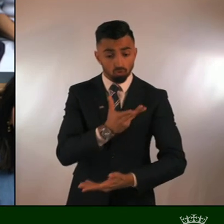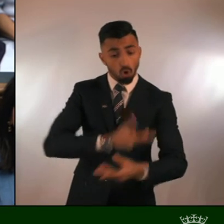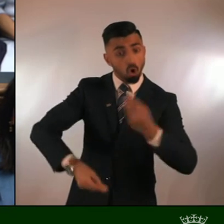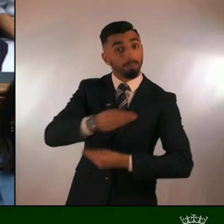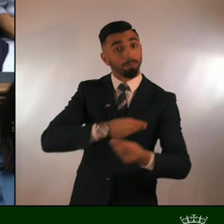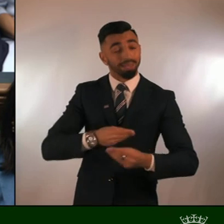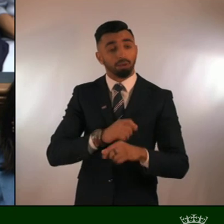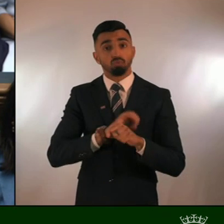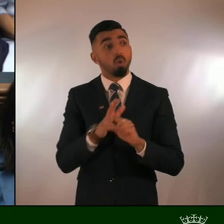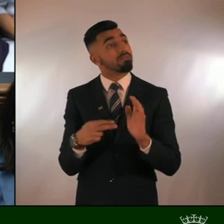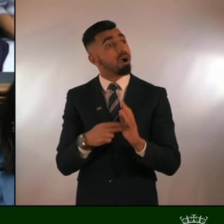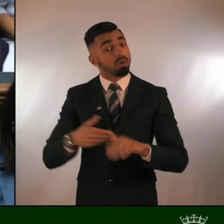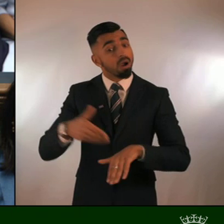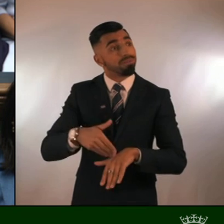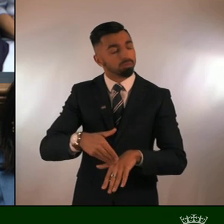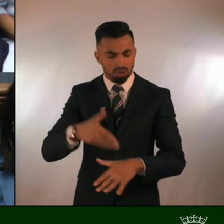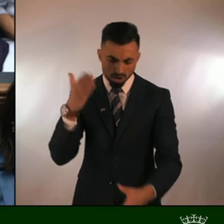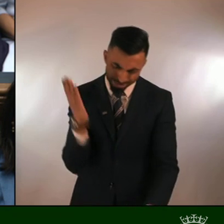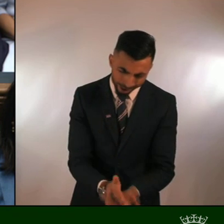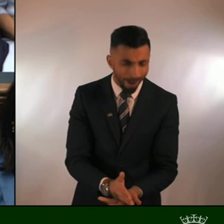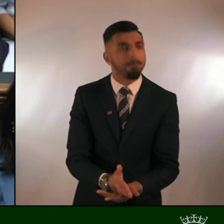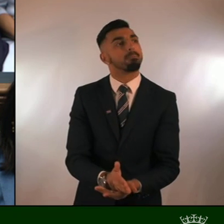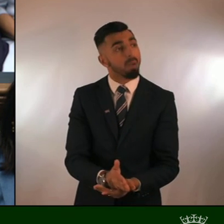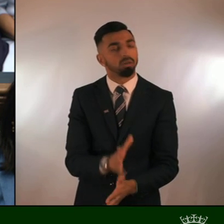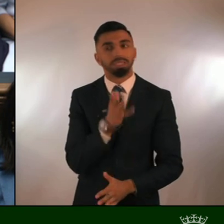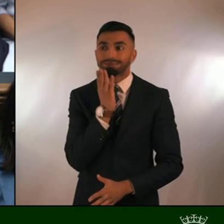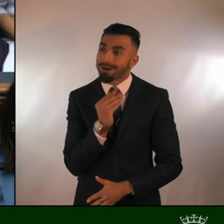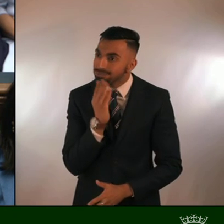I will do whatever it takes to get our nation through it.